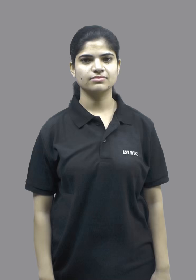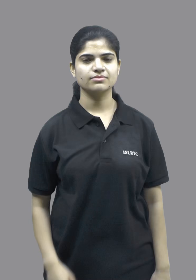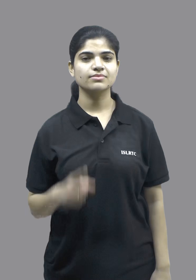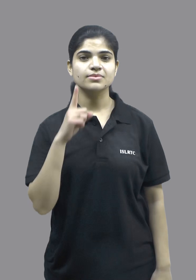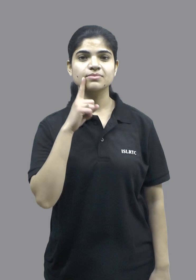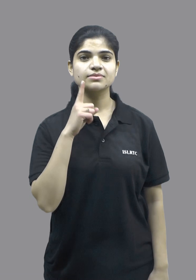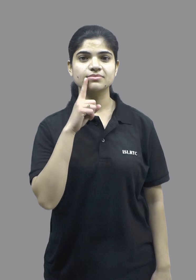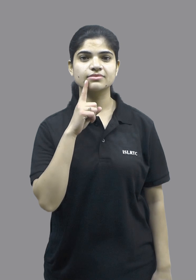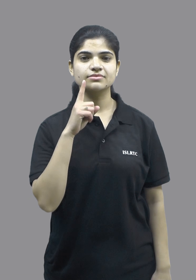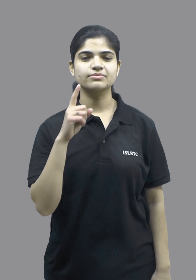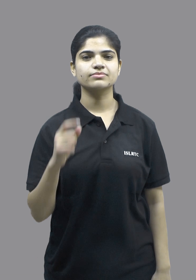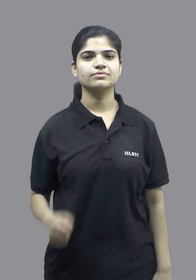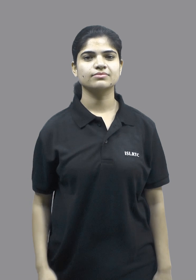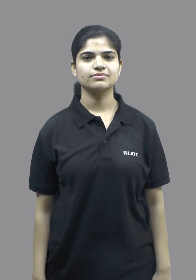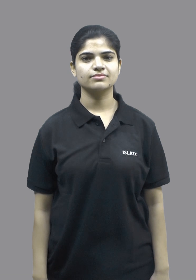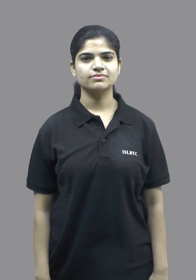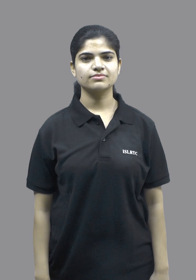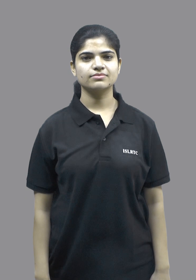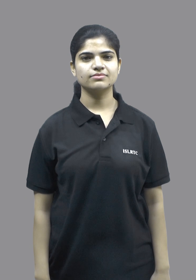Pencil